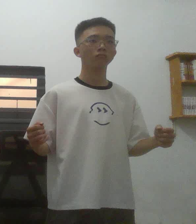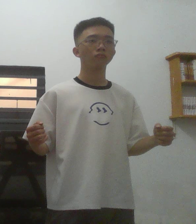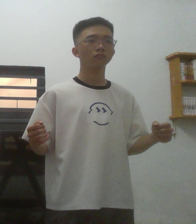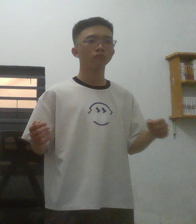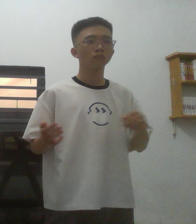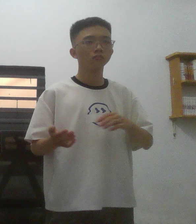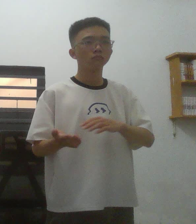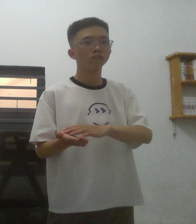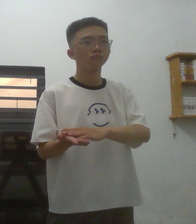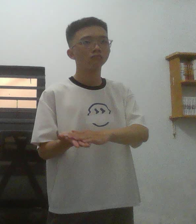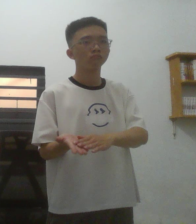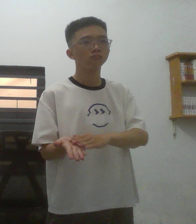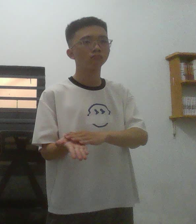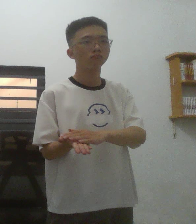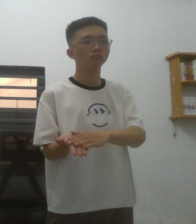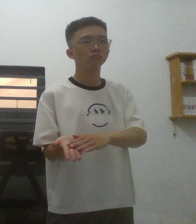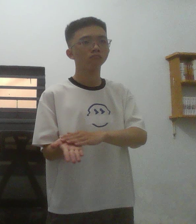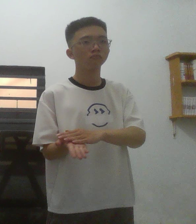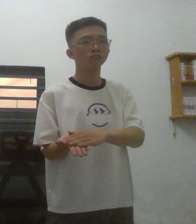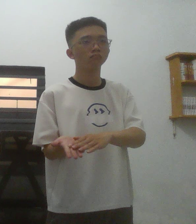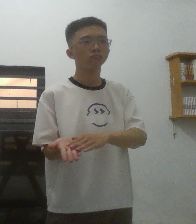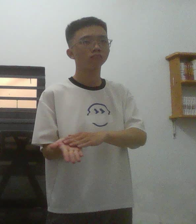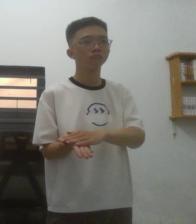xin loi